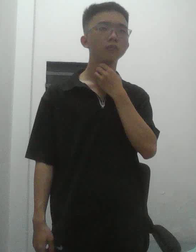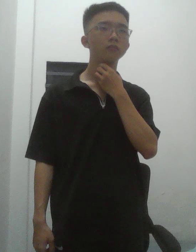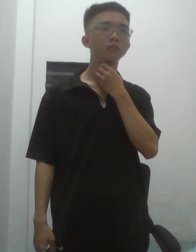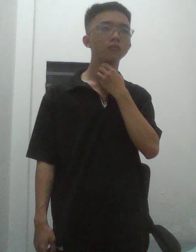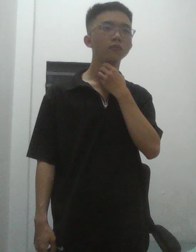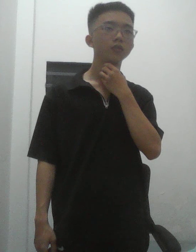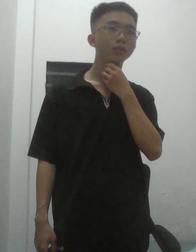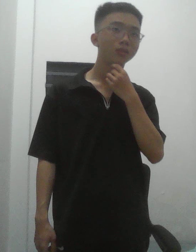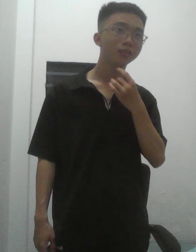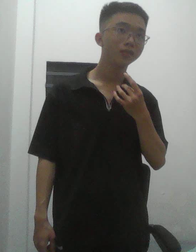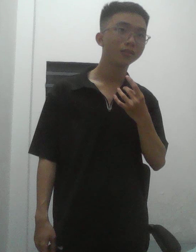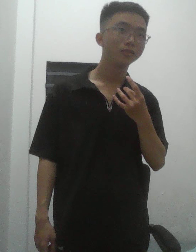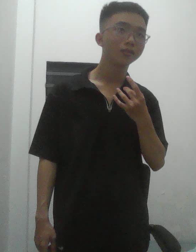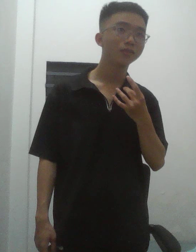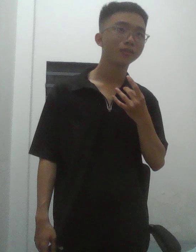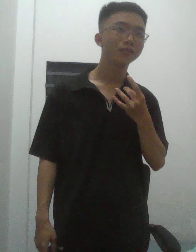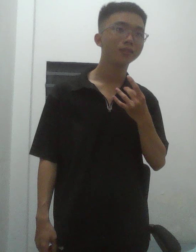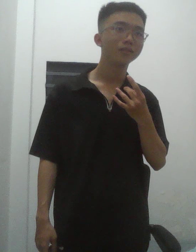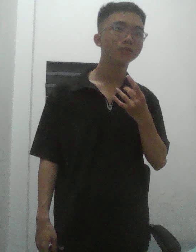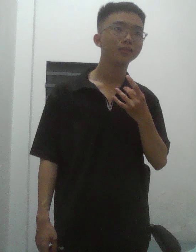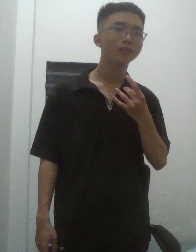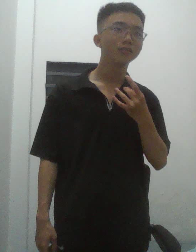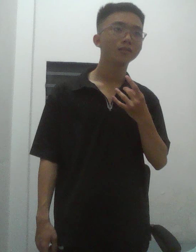thich